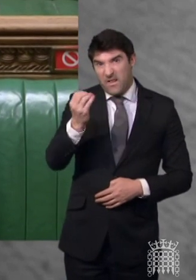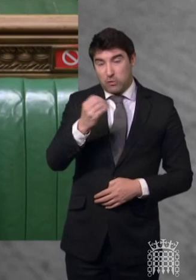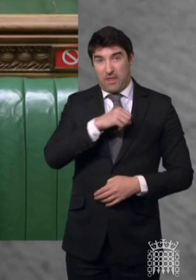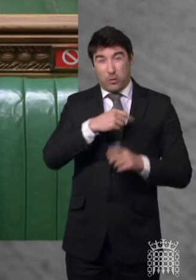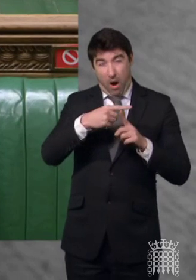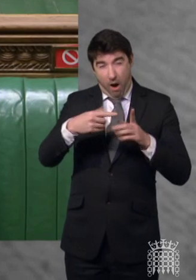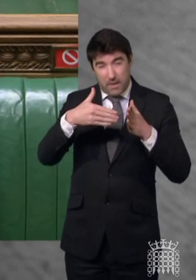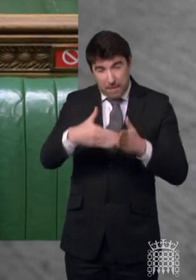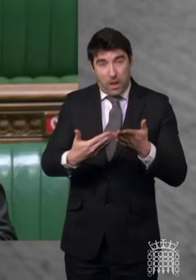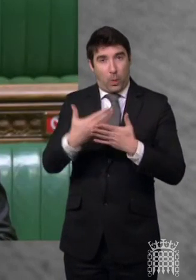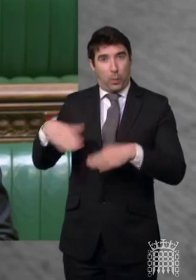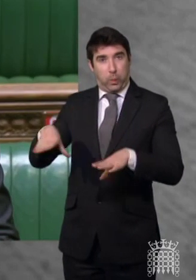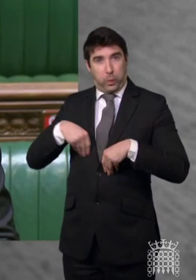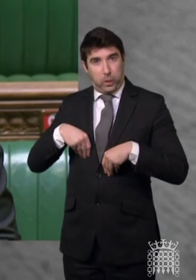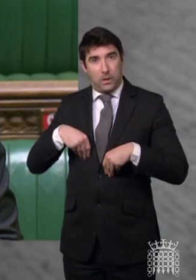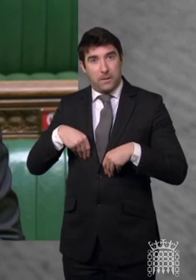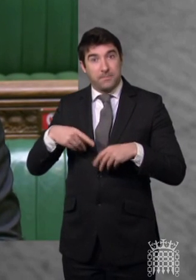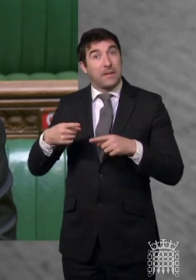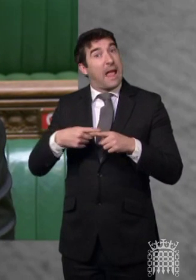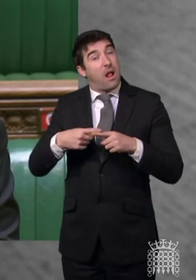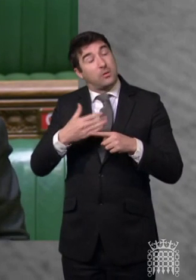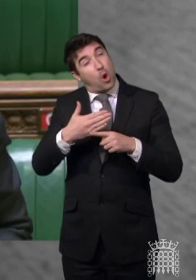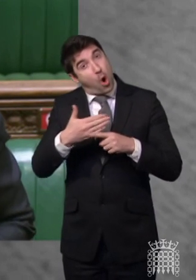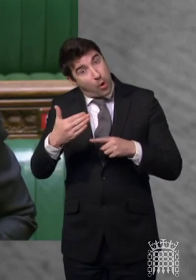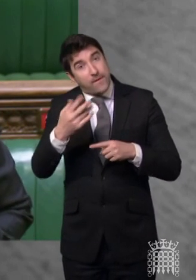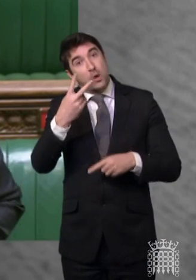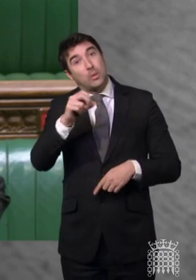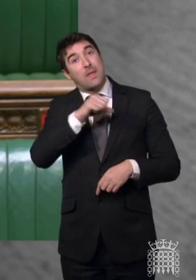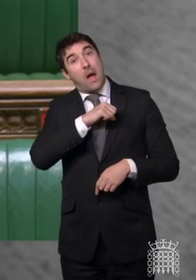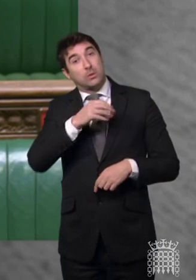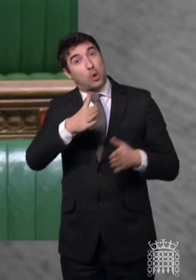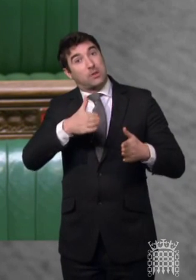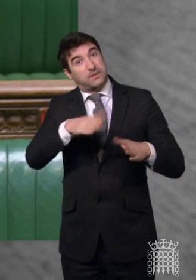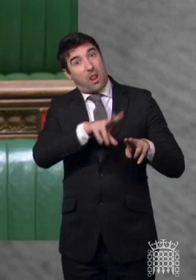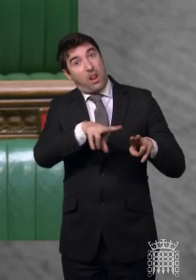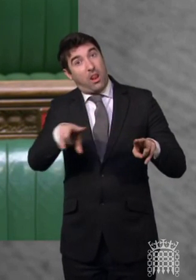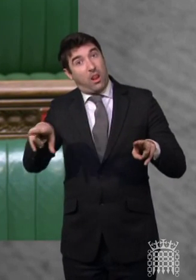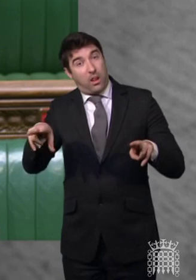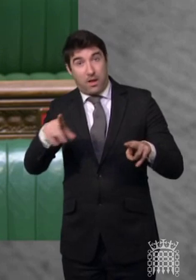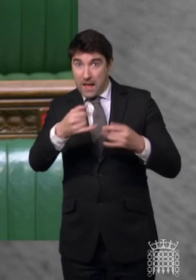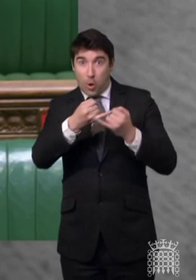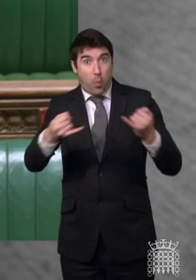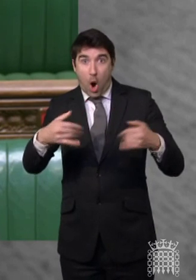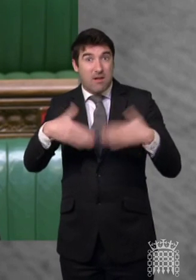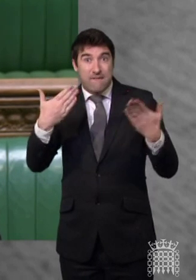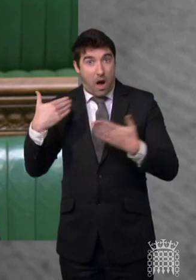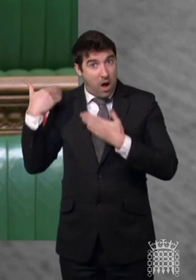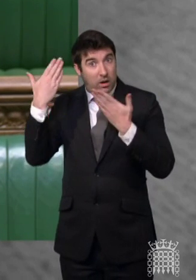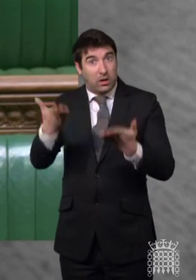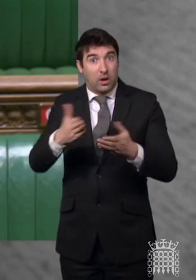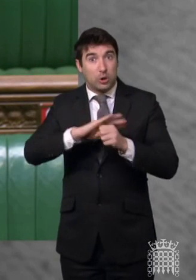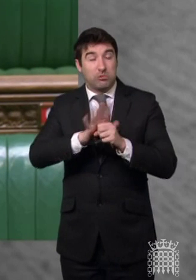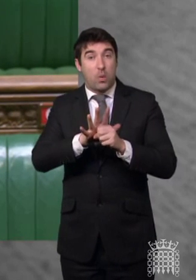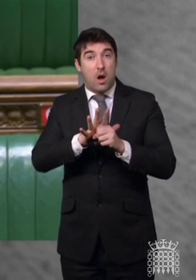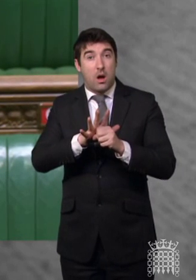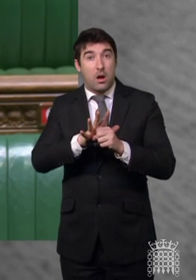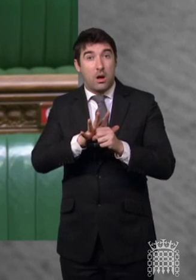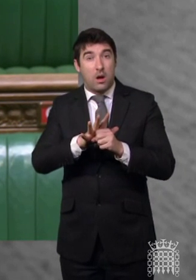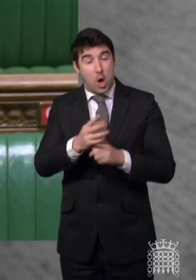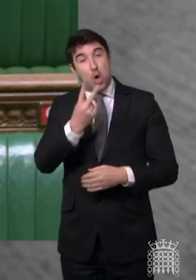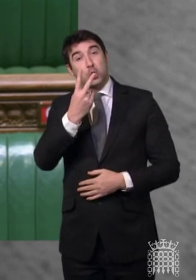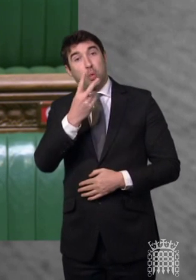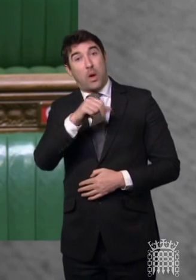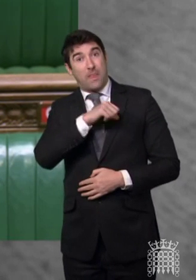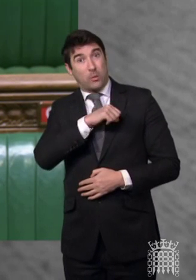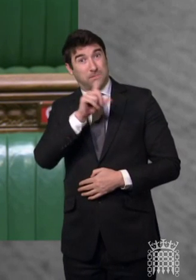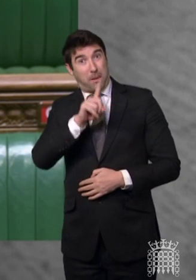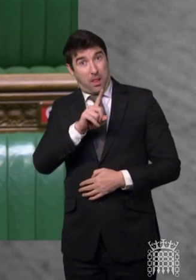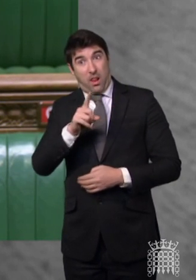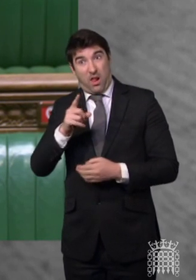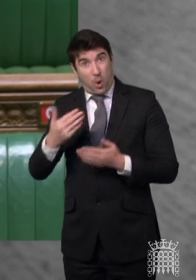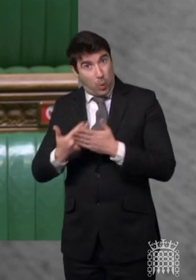There are now more patients in hospital—over 20,000—than at any time in this pandemic, with admissions rising day by day, including almost 2,000 on Christmas day.